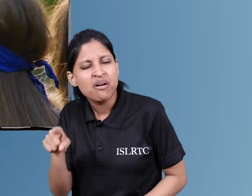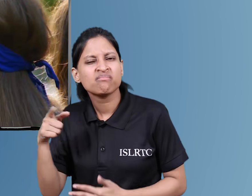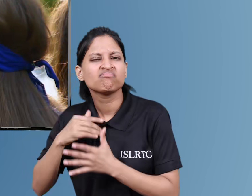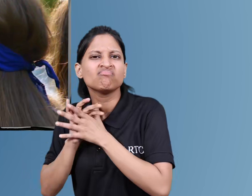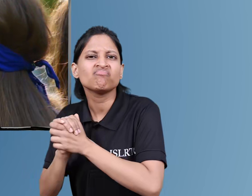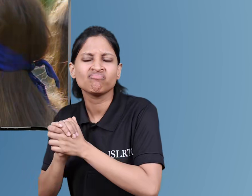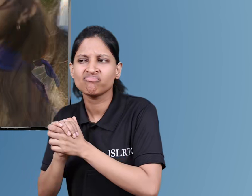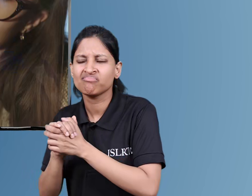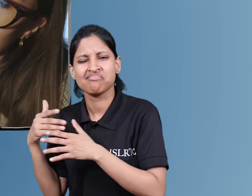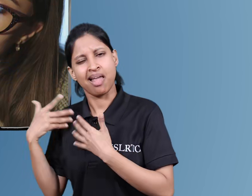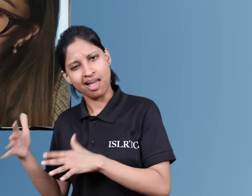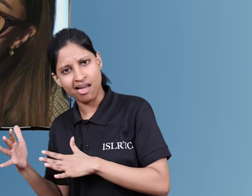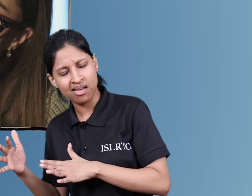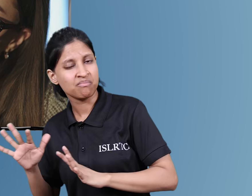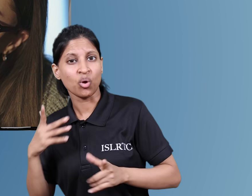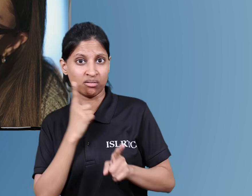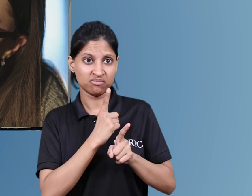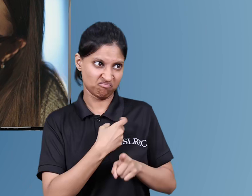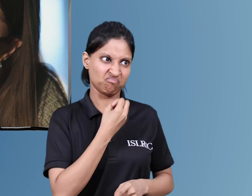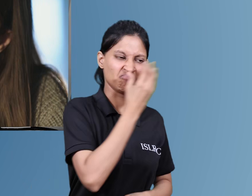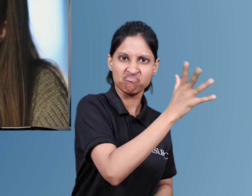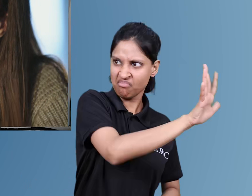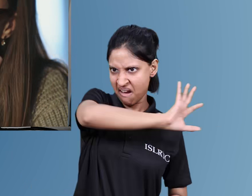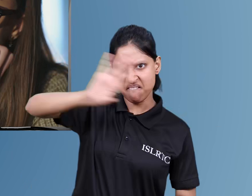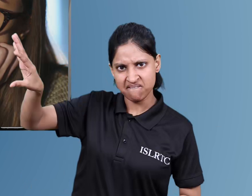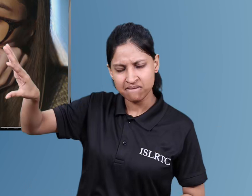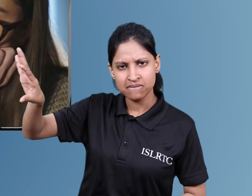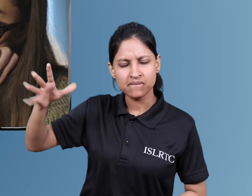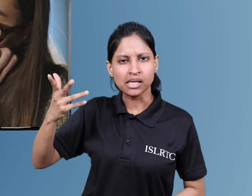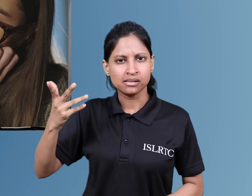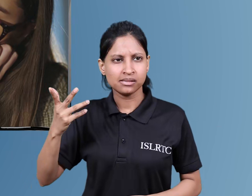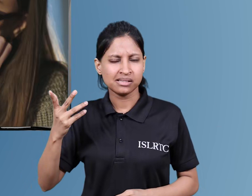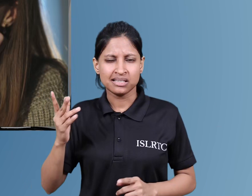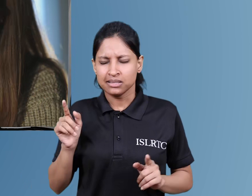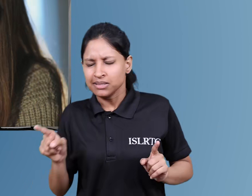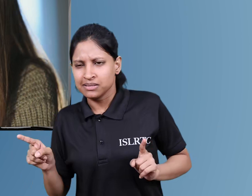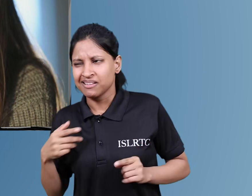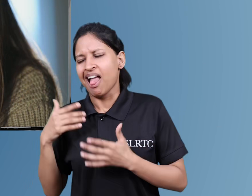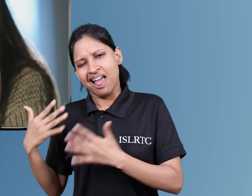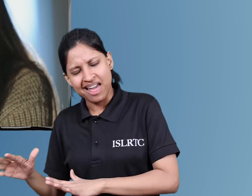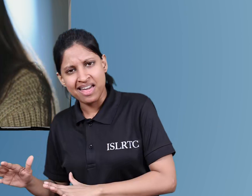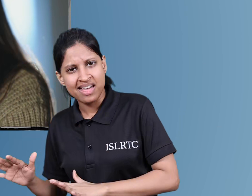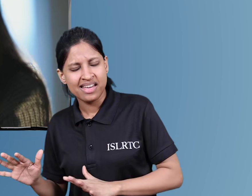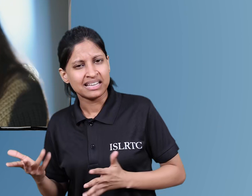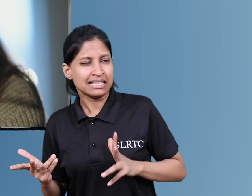The dilemma arises when deciding whether to ignore the behavior or report it to a teacher.